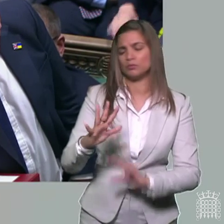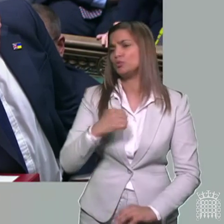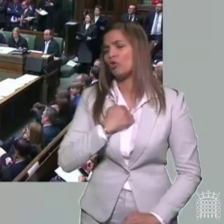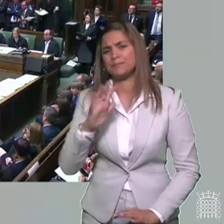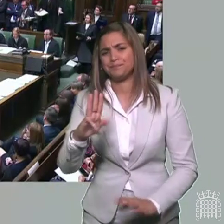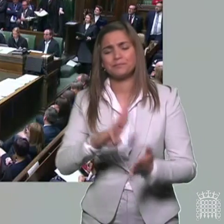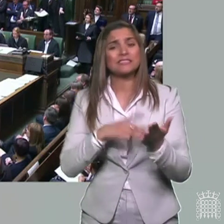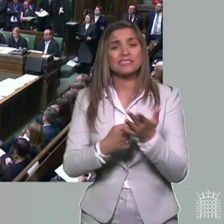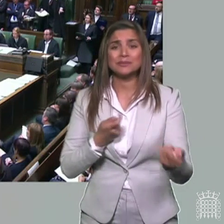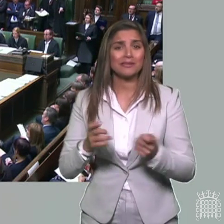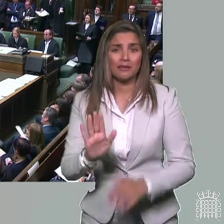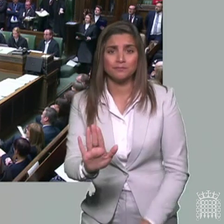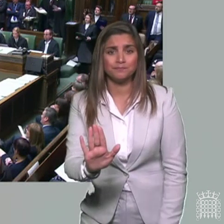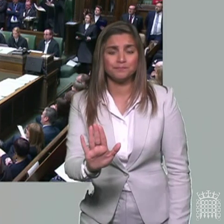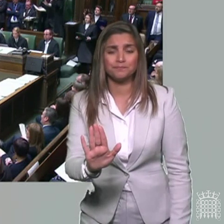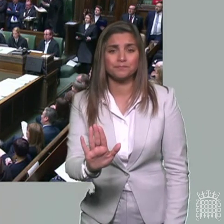Mr Speaker —